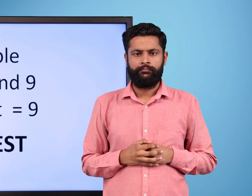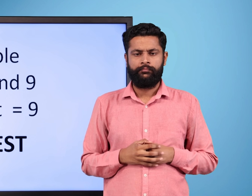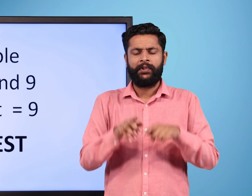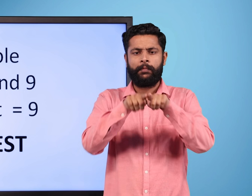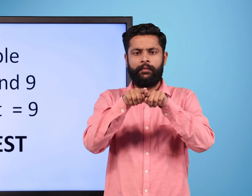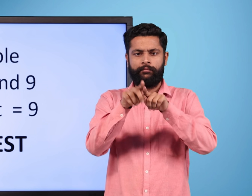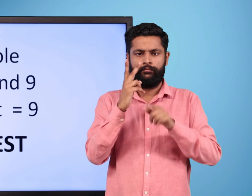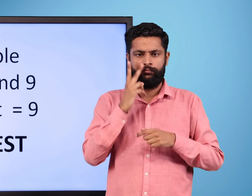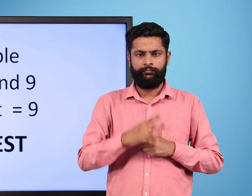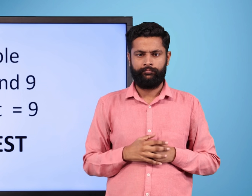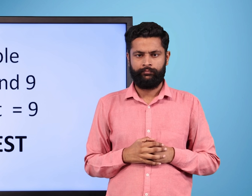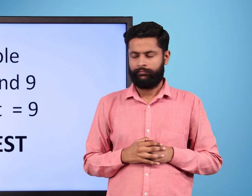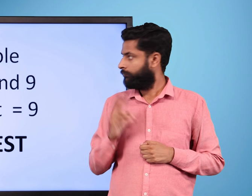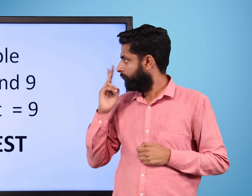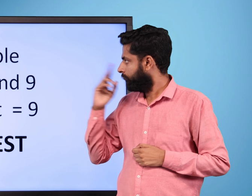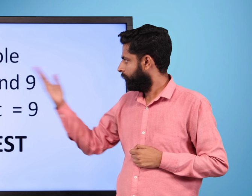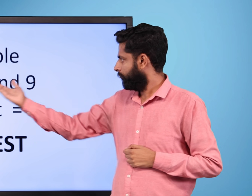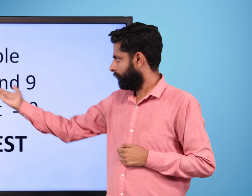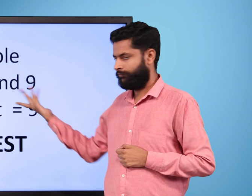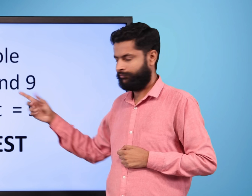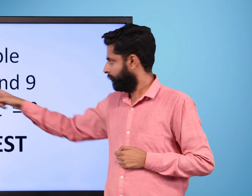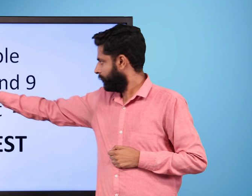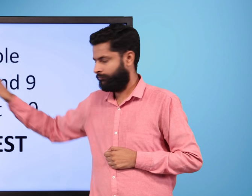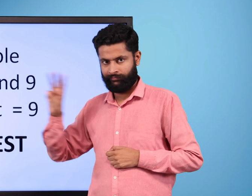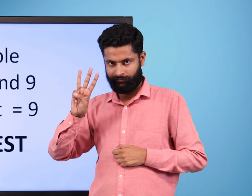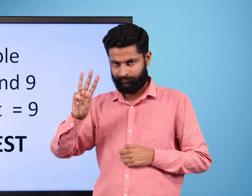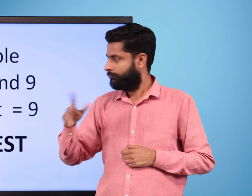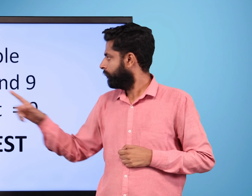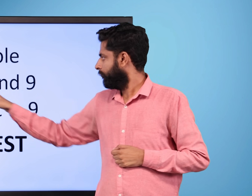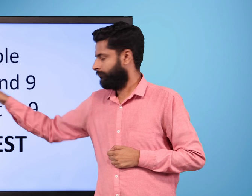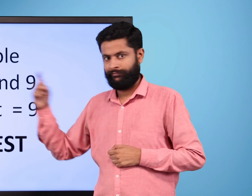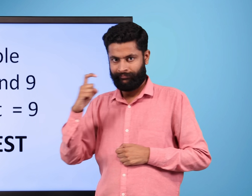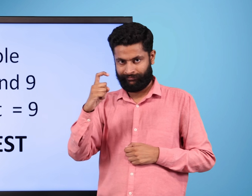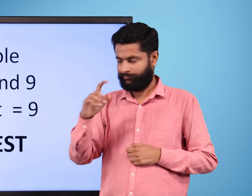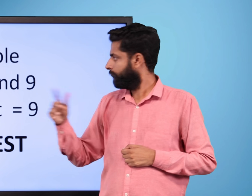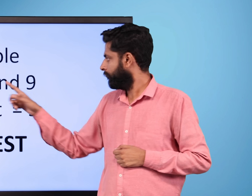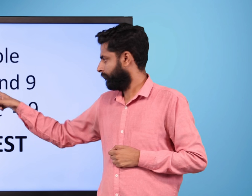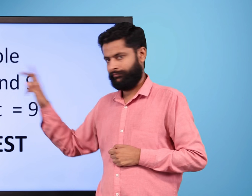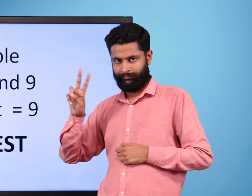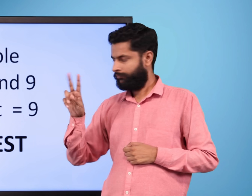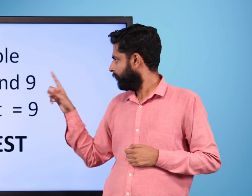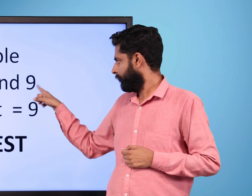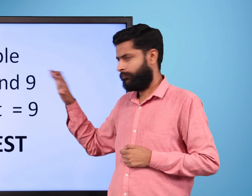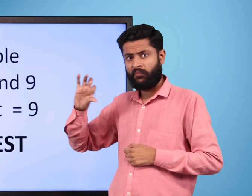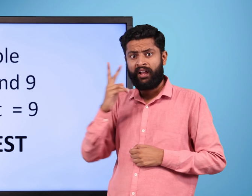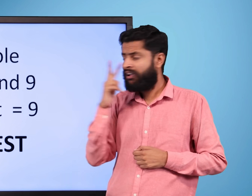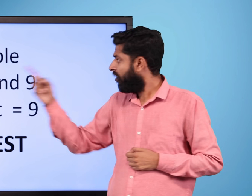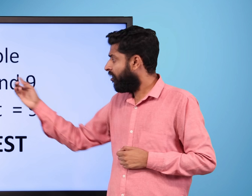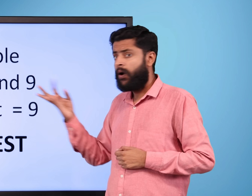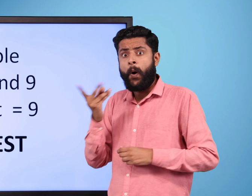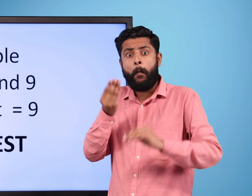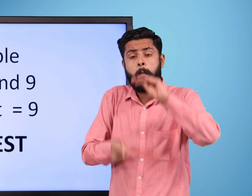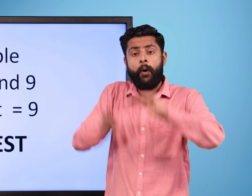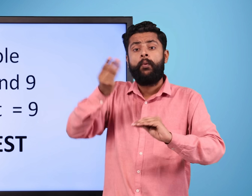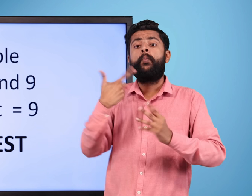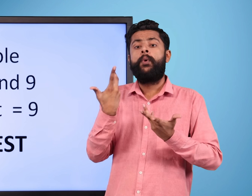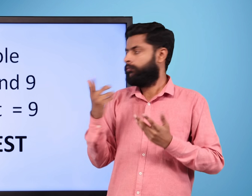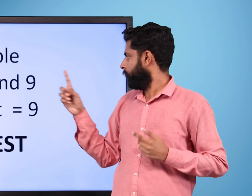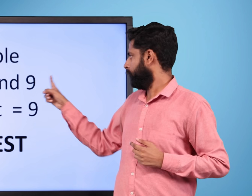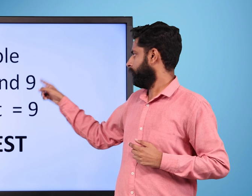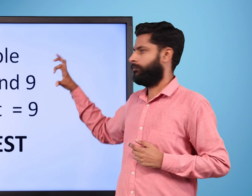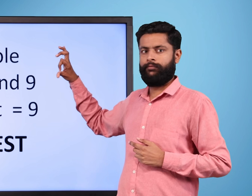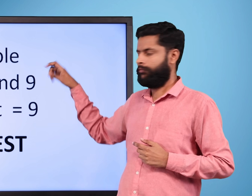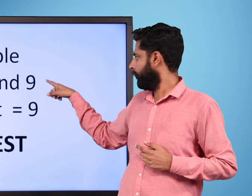For example, in the set of numbers, 3, 7, 2 and 9, the greatest number is 9.